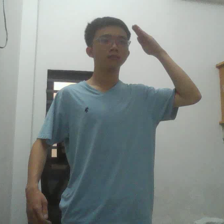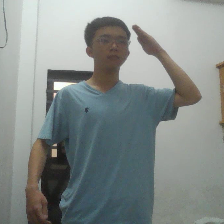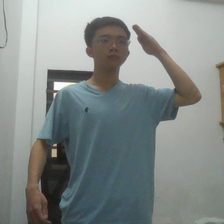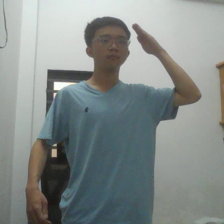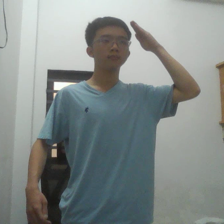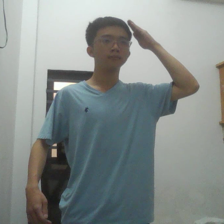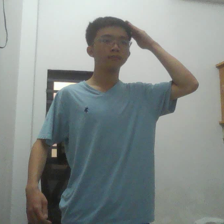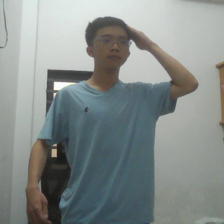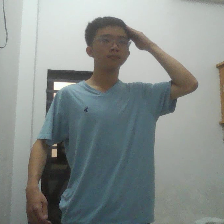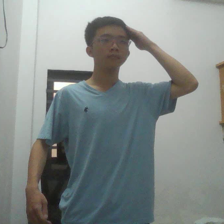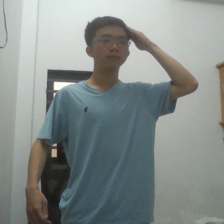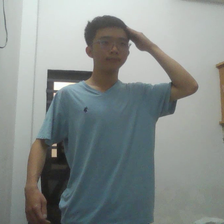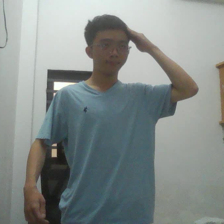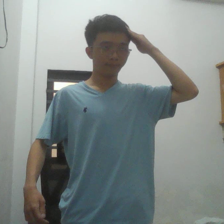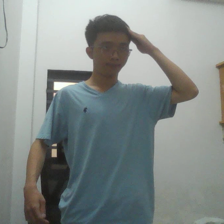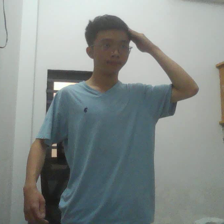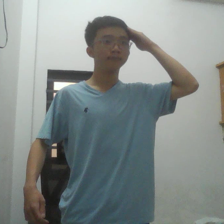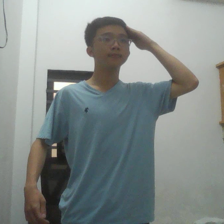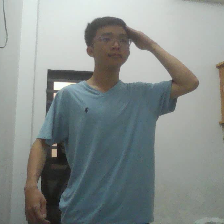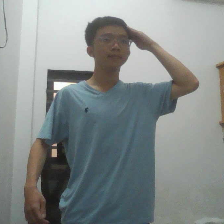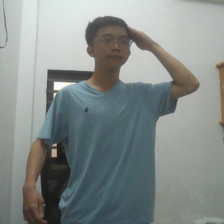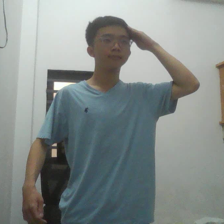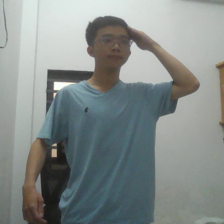biet